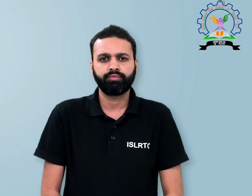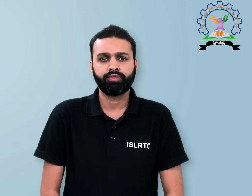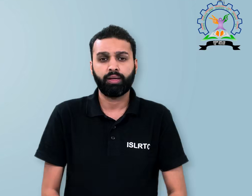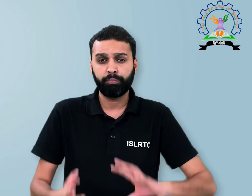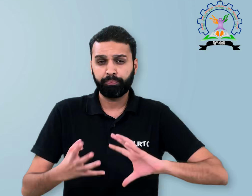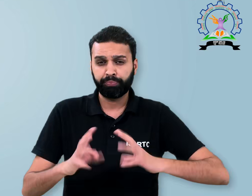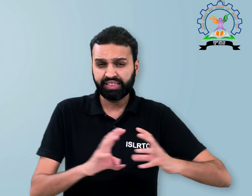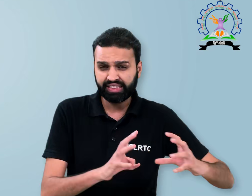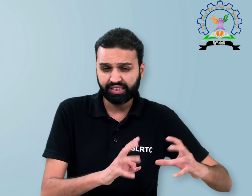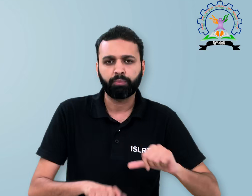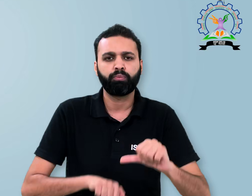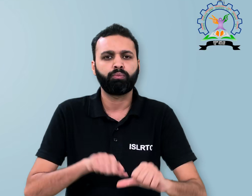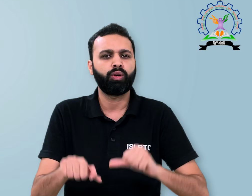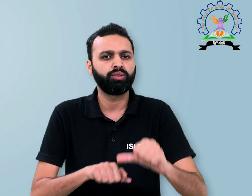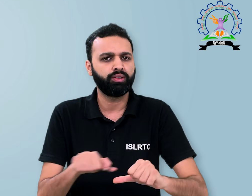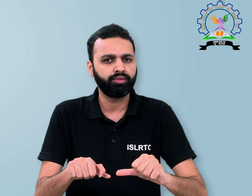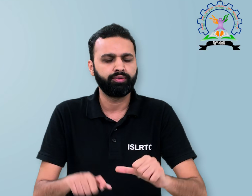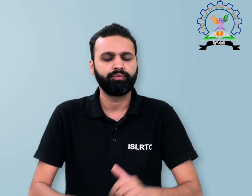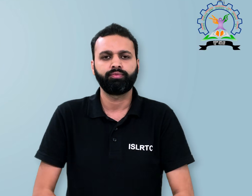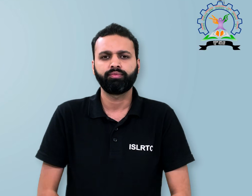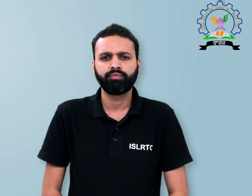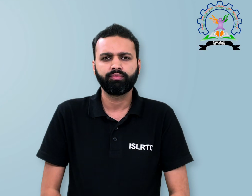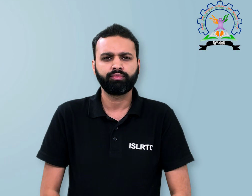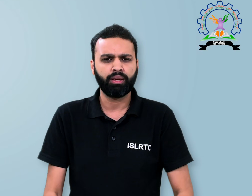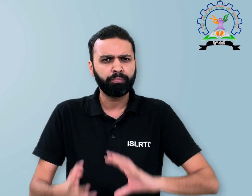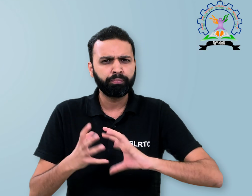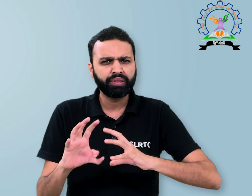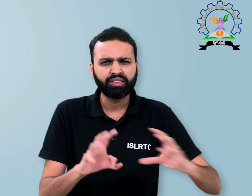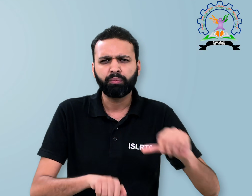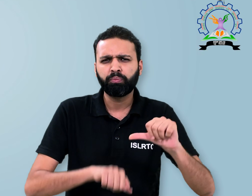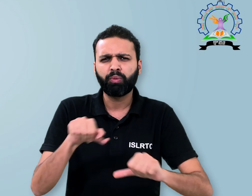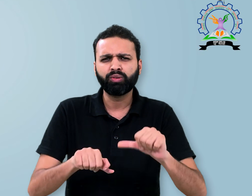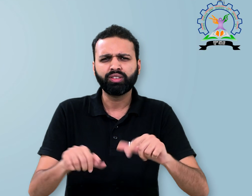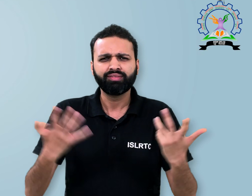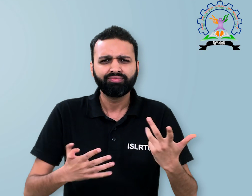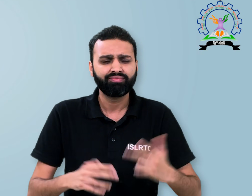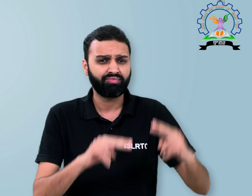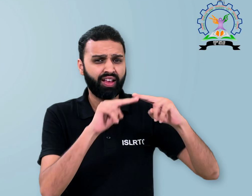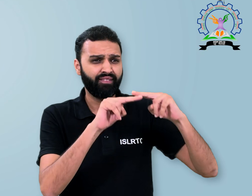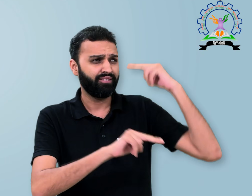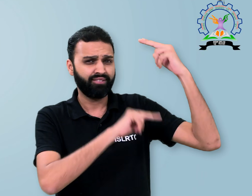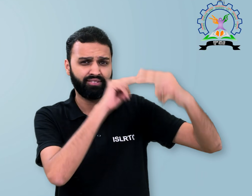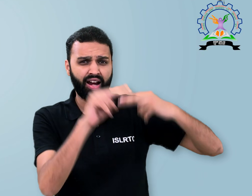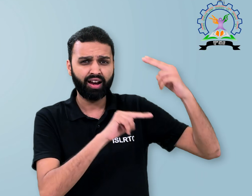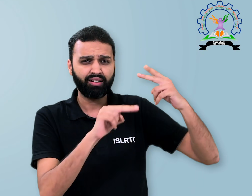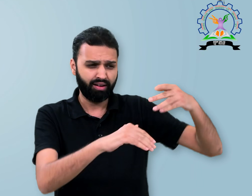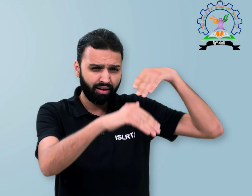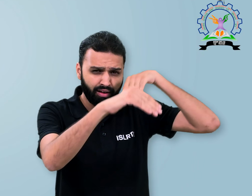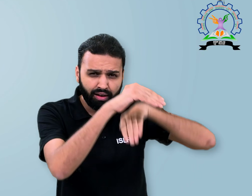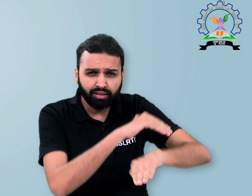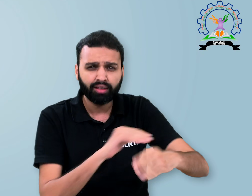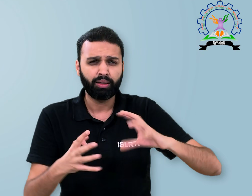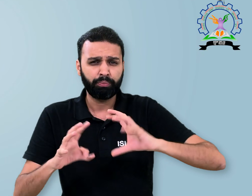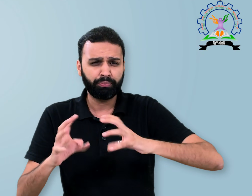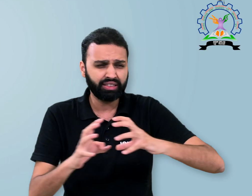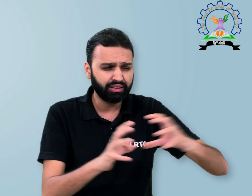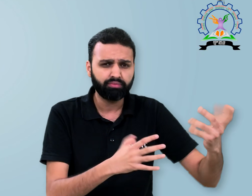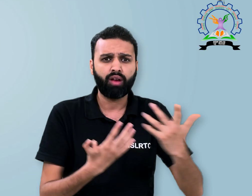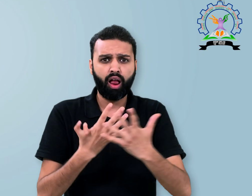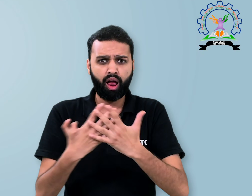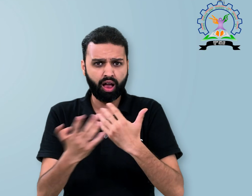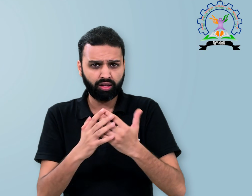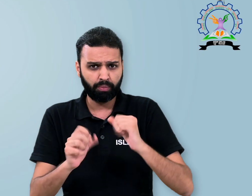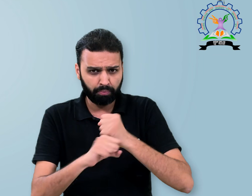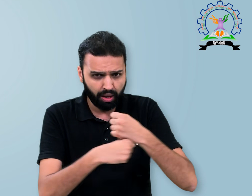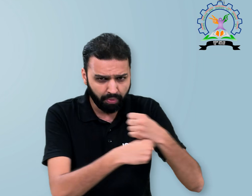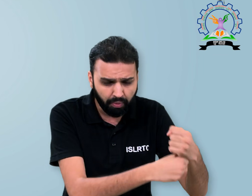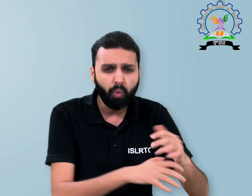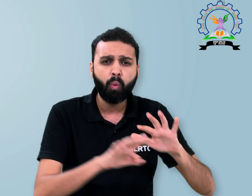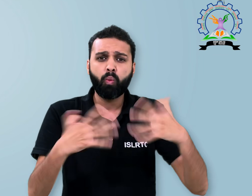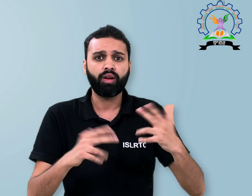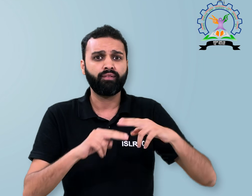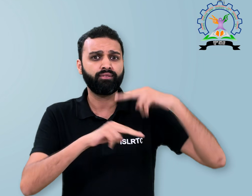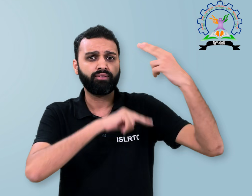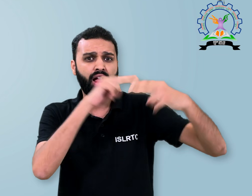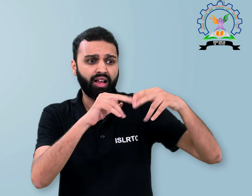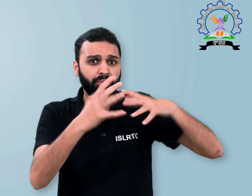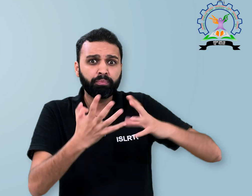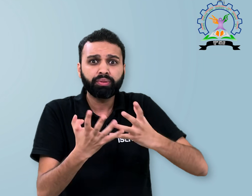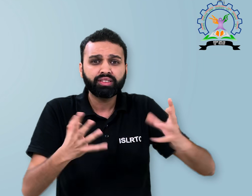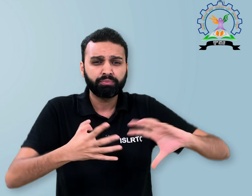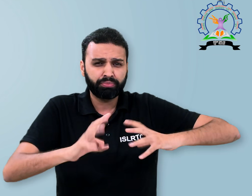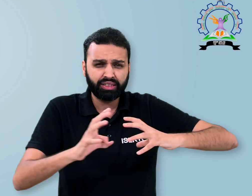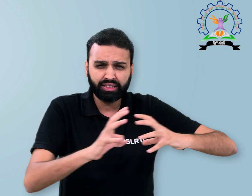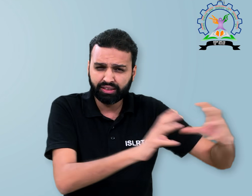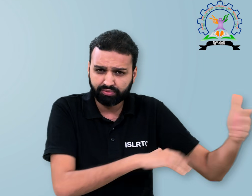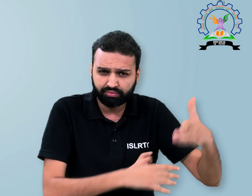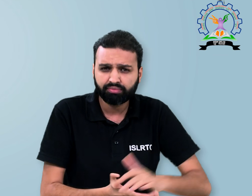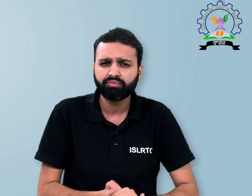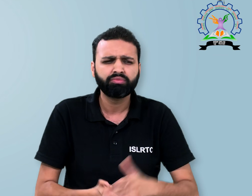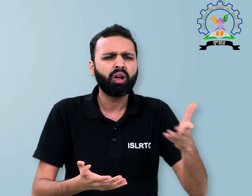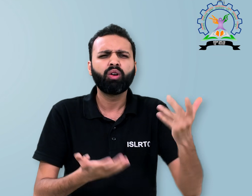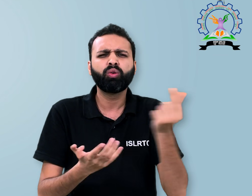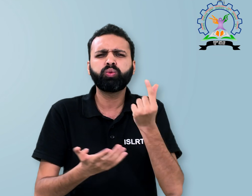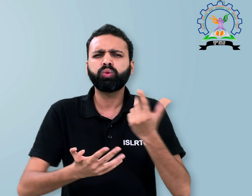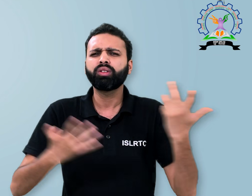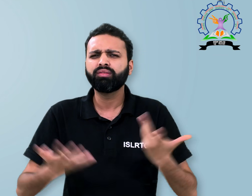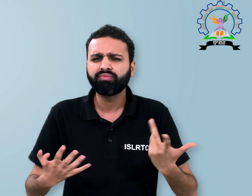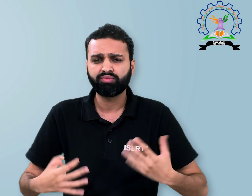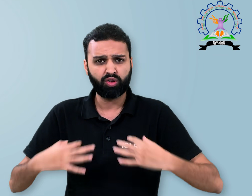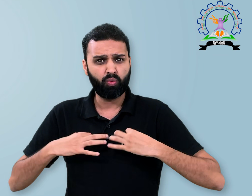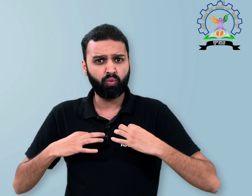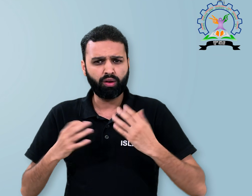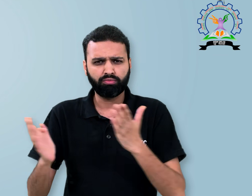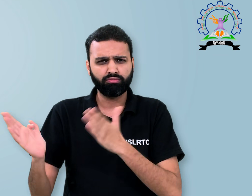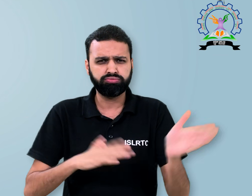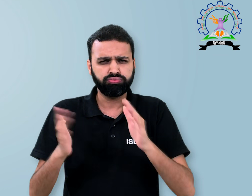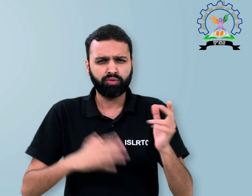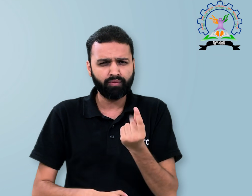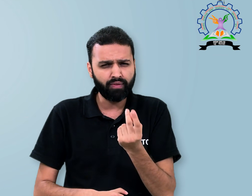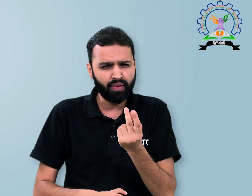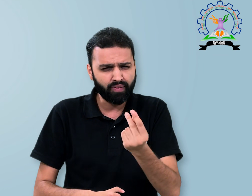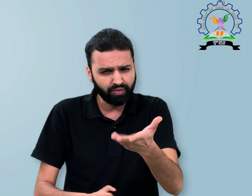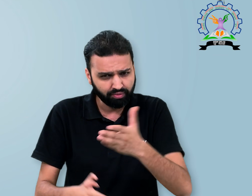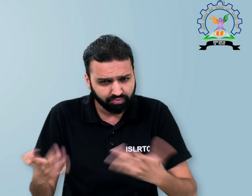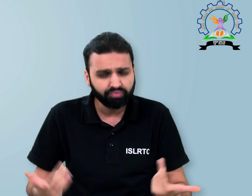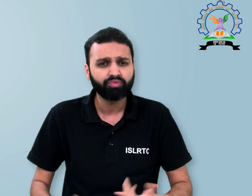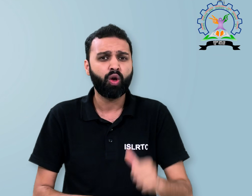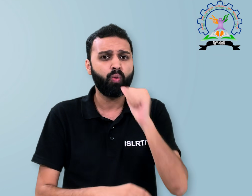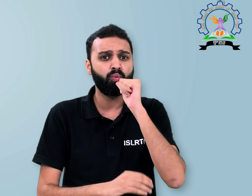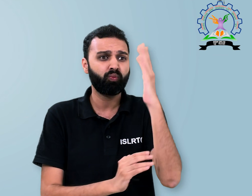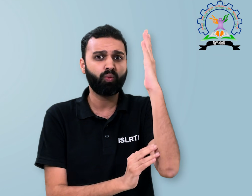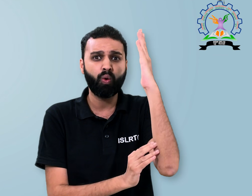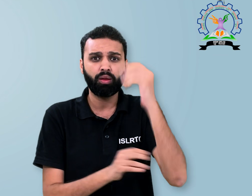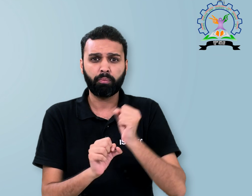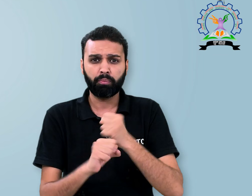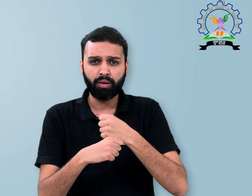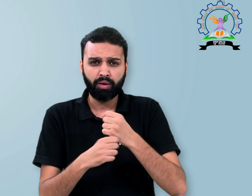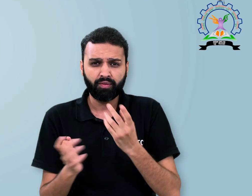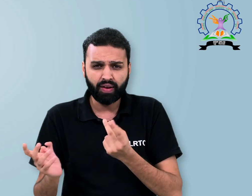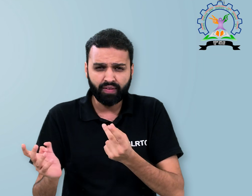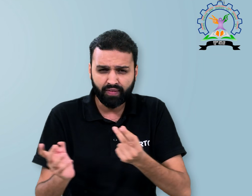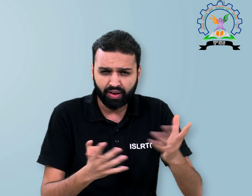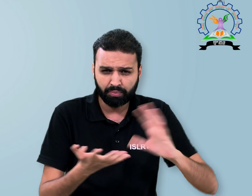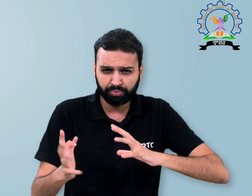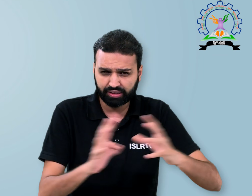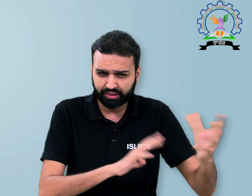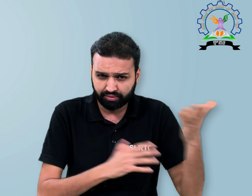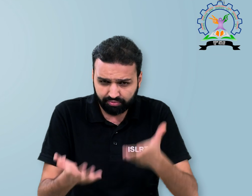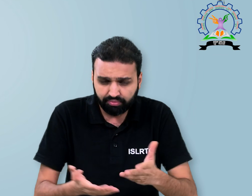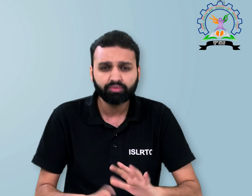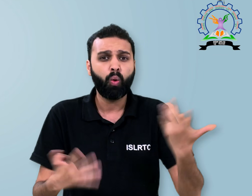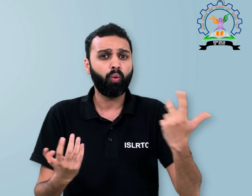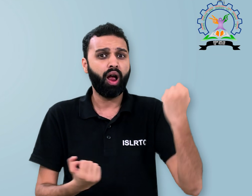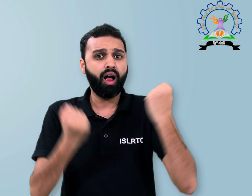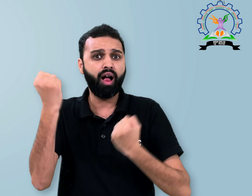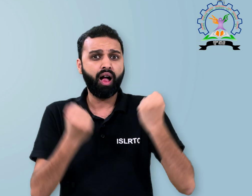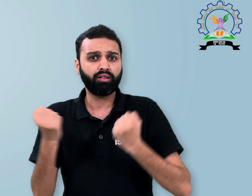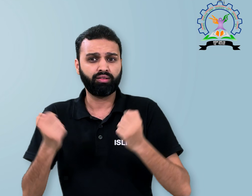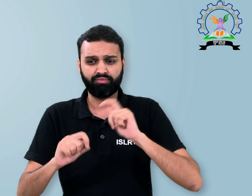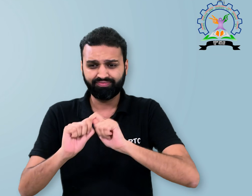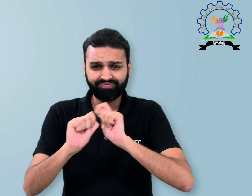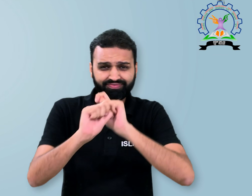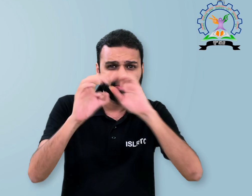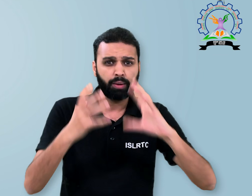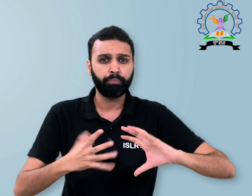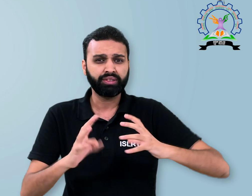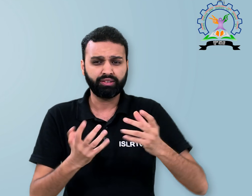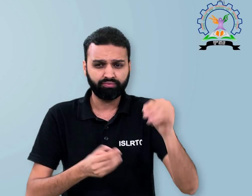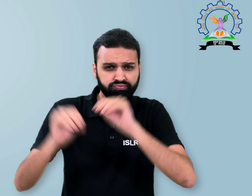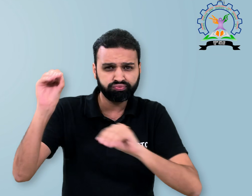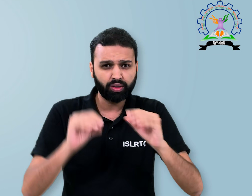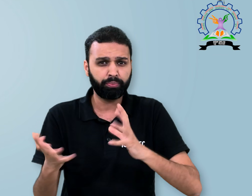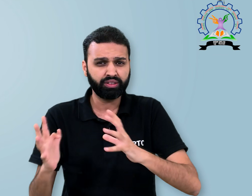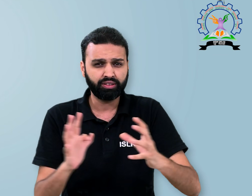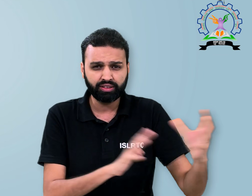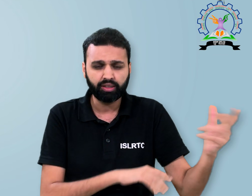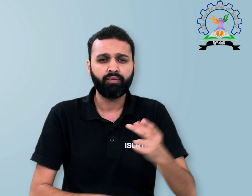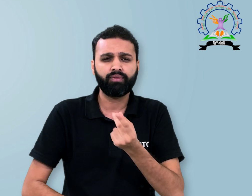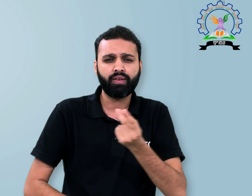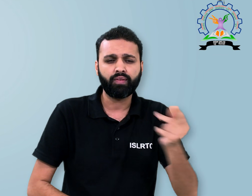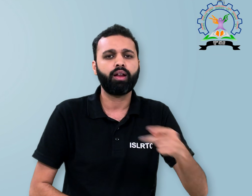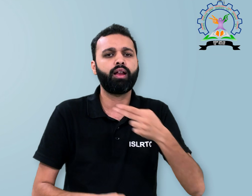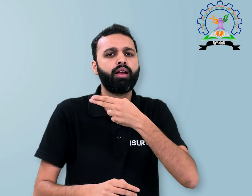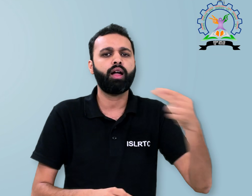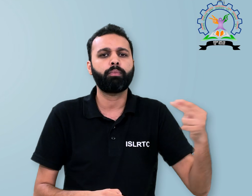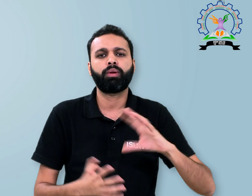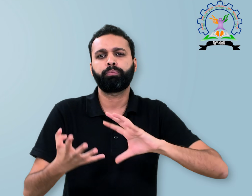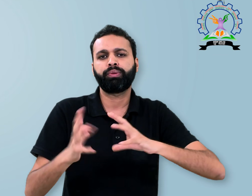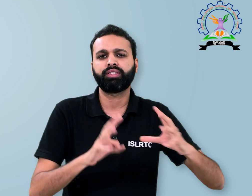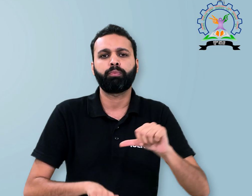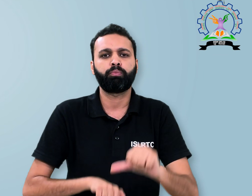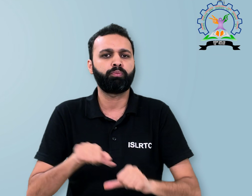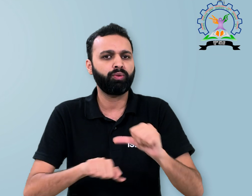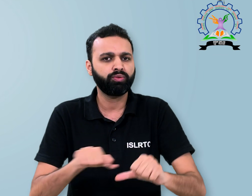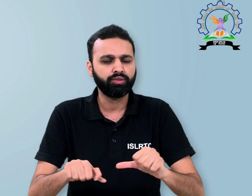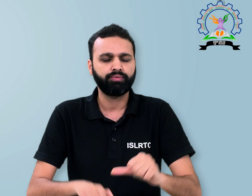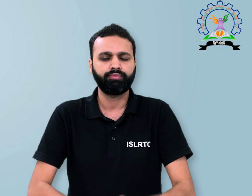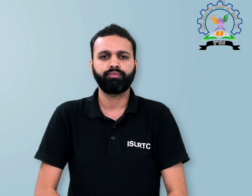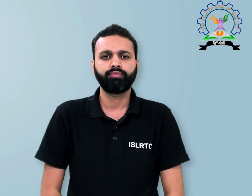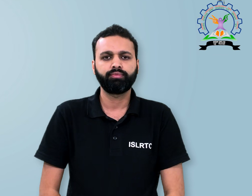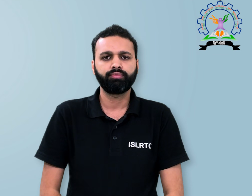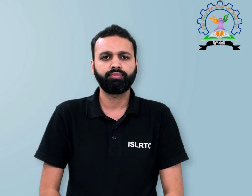Production The process of manufacturing or producing something for use or experience. Production can be of tangible goods, art . Production is usually done for mass production of goods